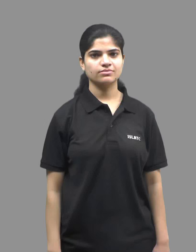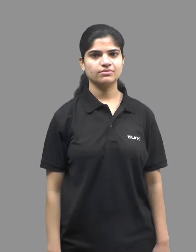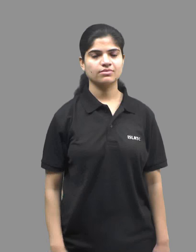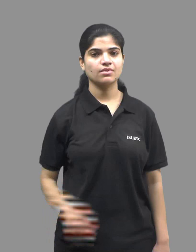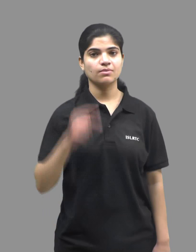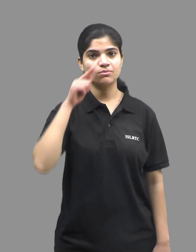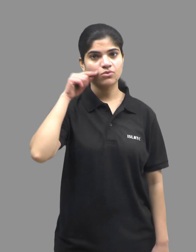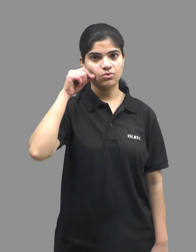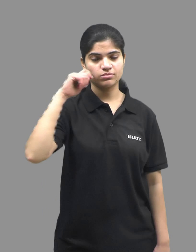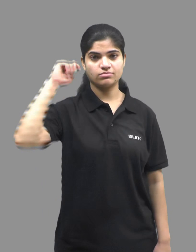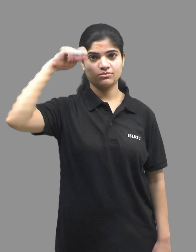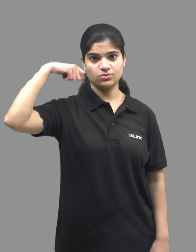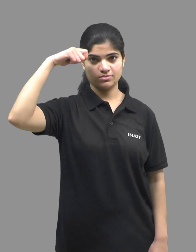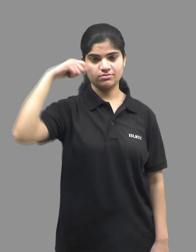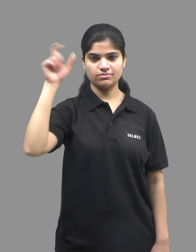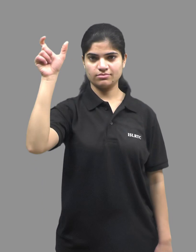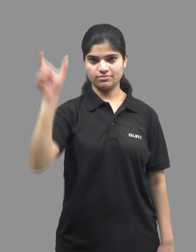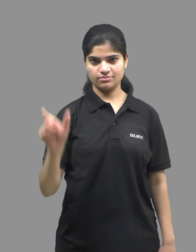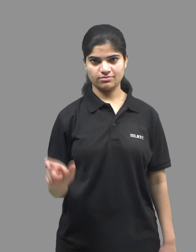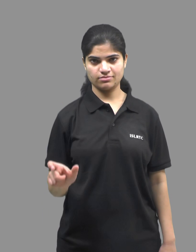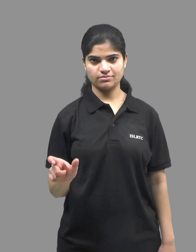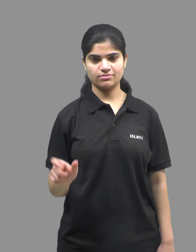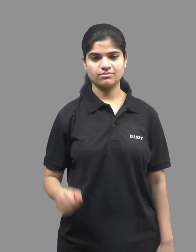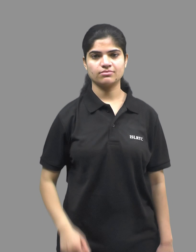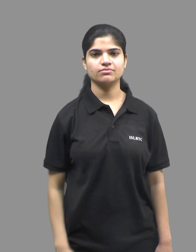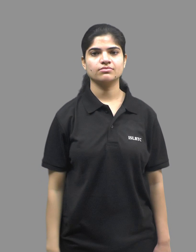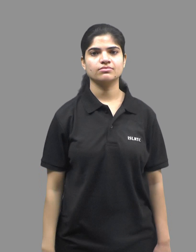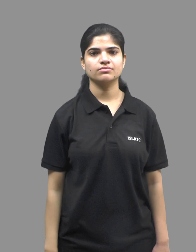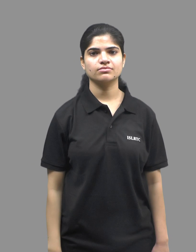Actor